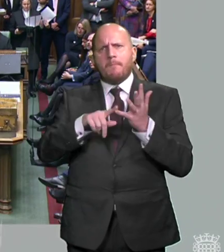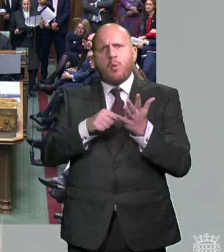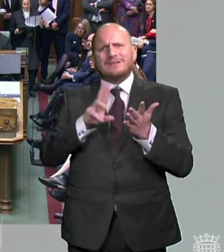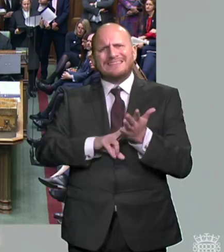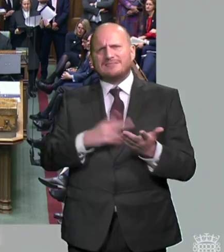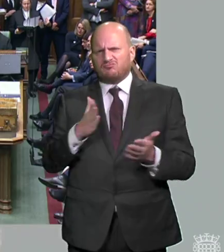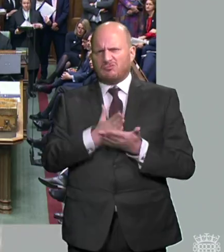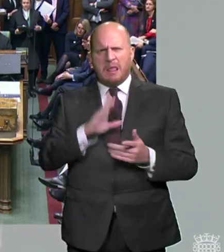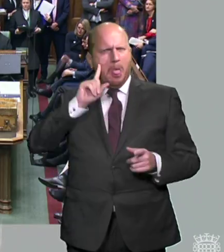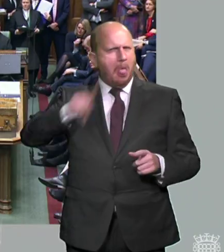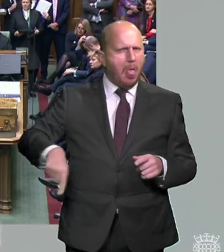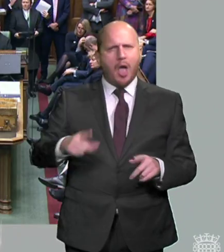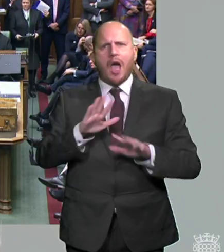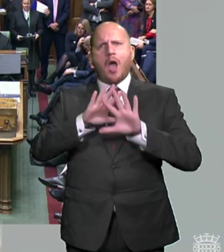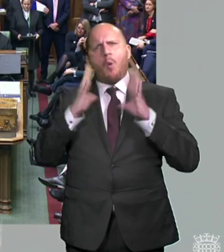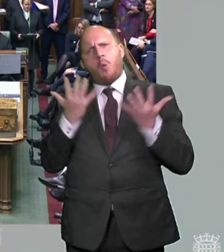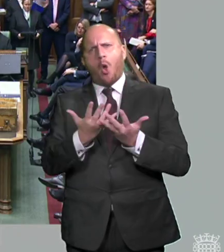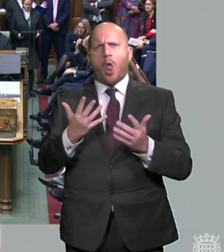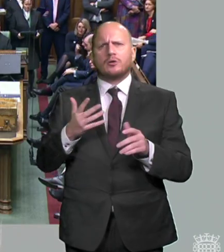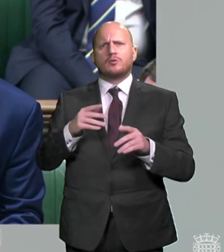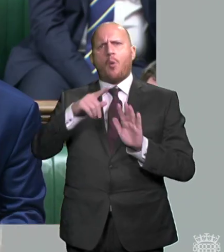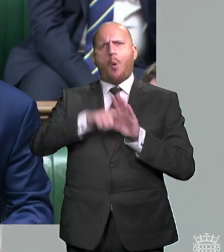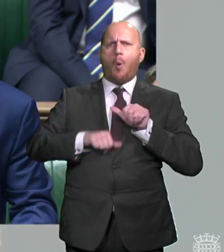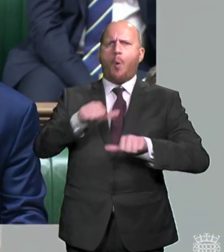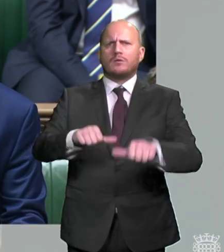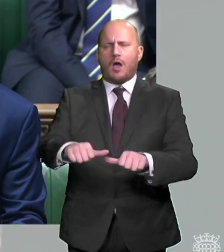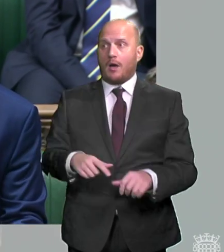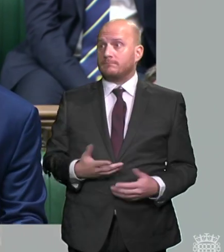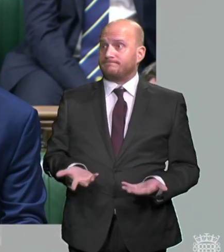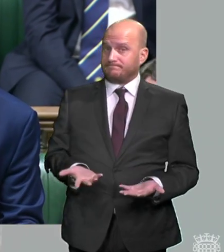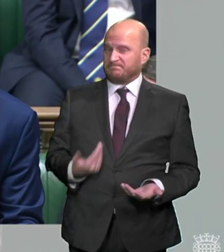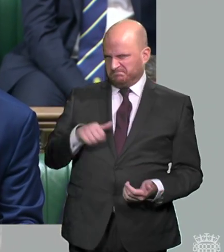I thank the right honourable Lady. I entirely agree with what she said.